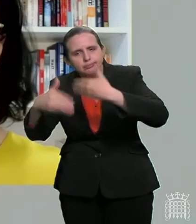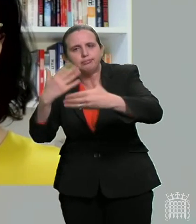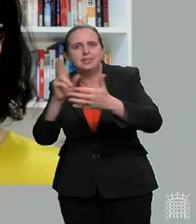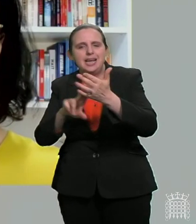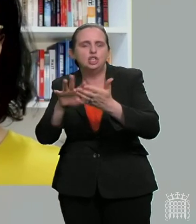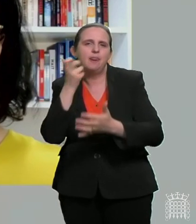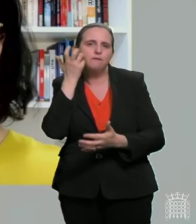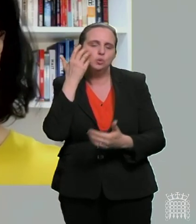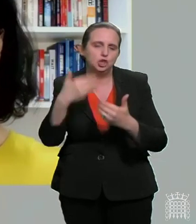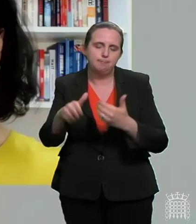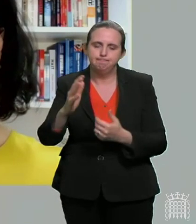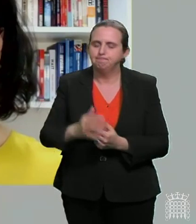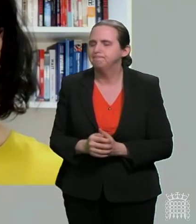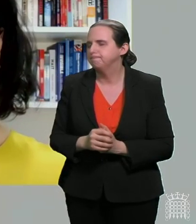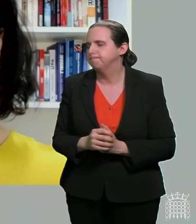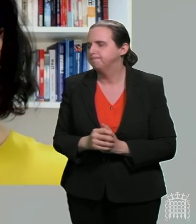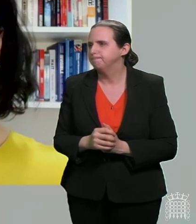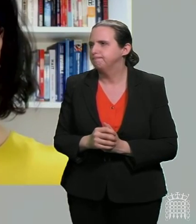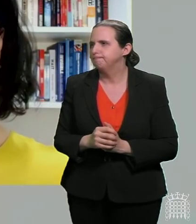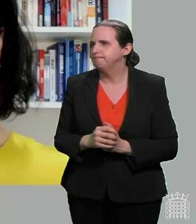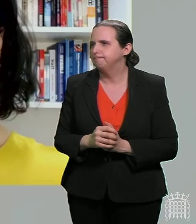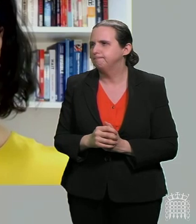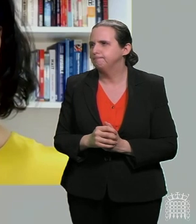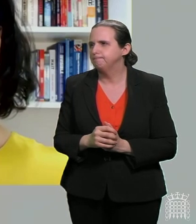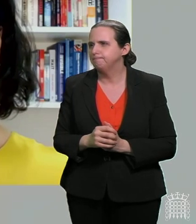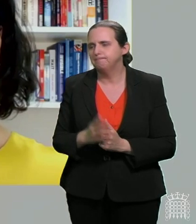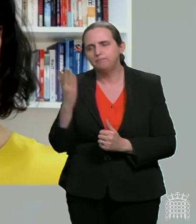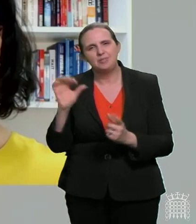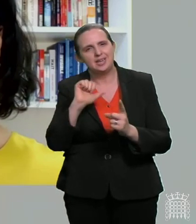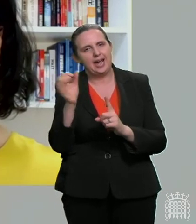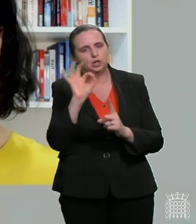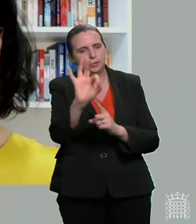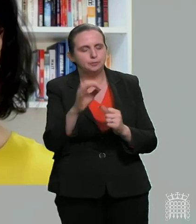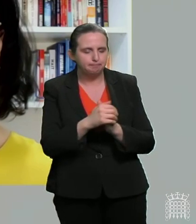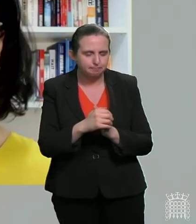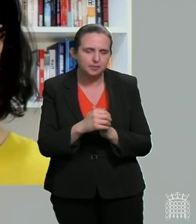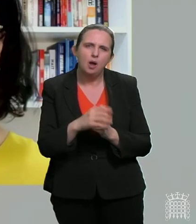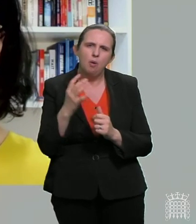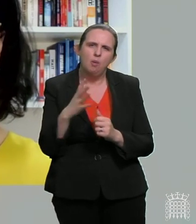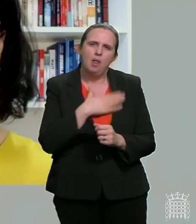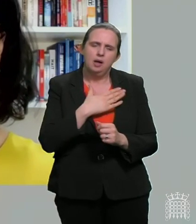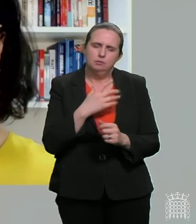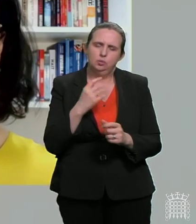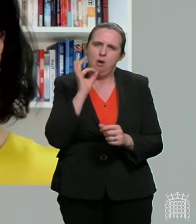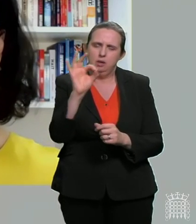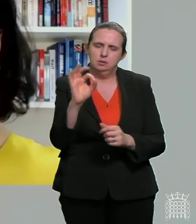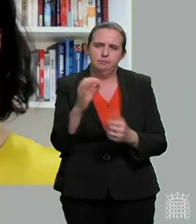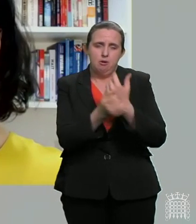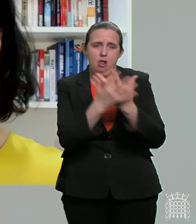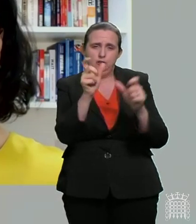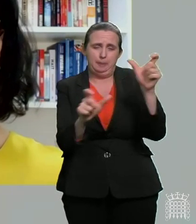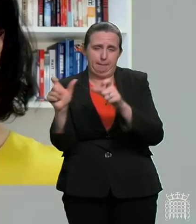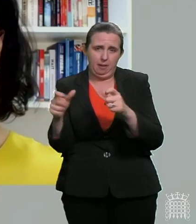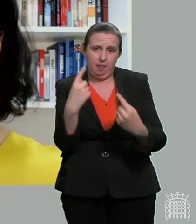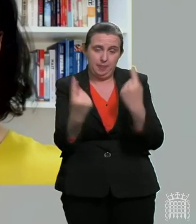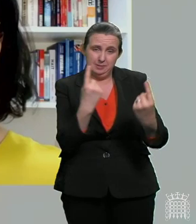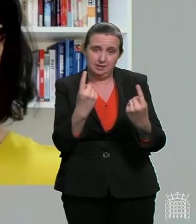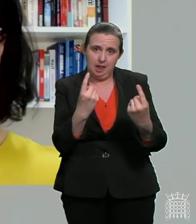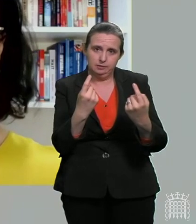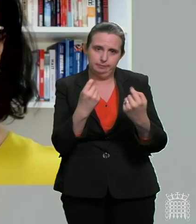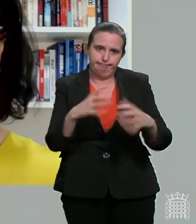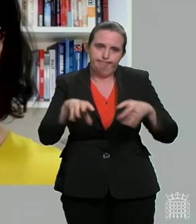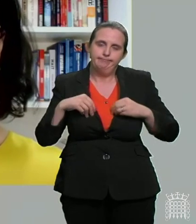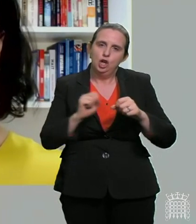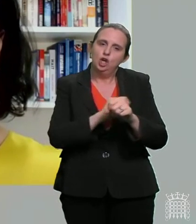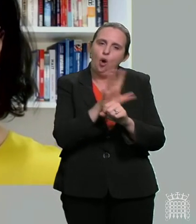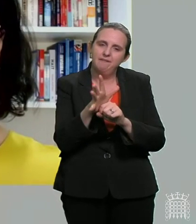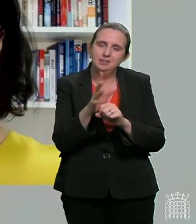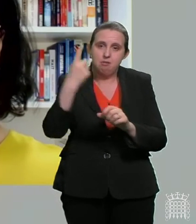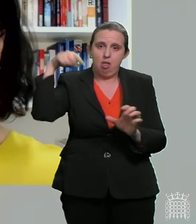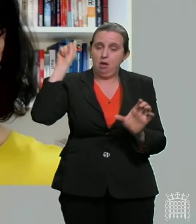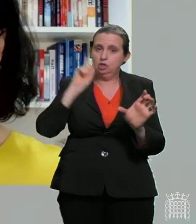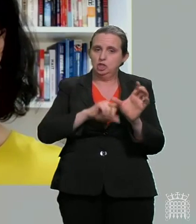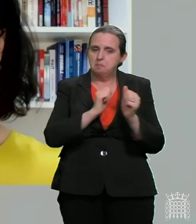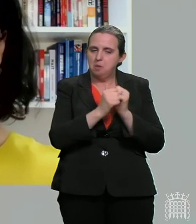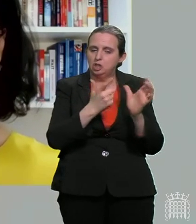It is estimated that up to 400,000 people are living with the debilitating effects of long covid, and some of them are NHS heroes, who caught covid in that first wave.